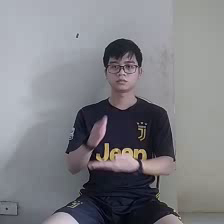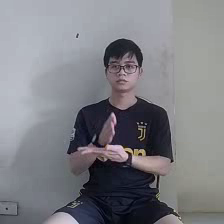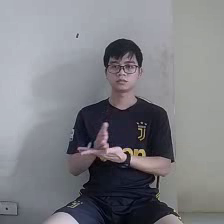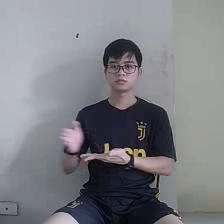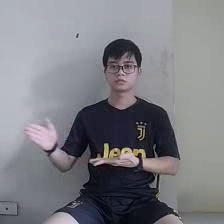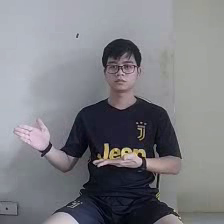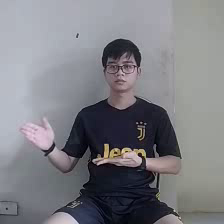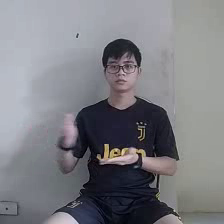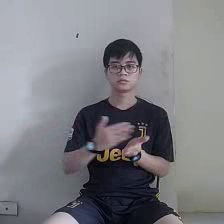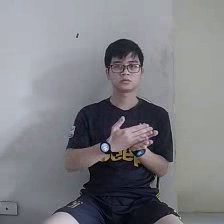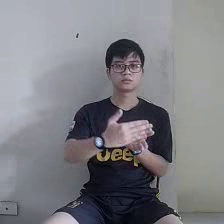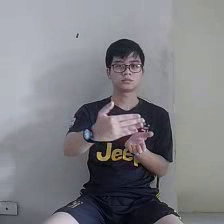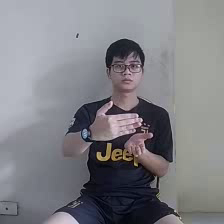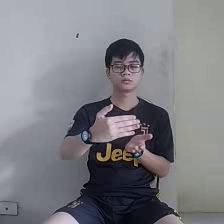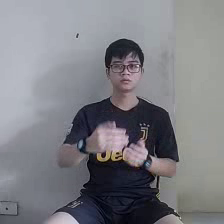San sẻ